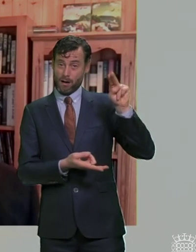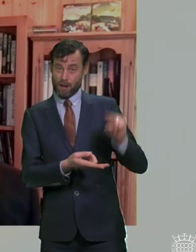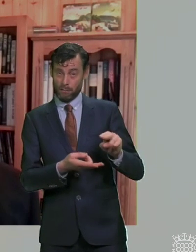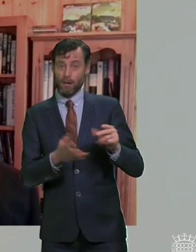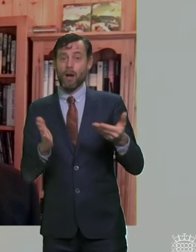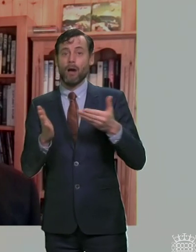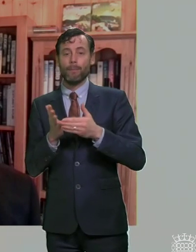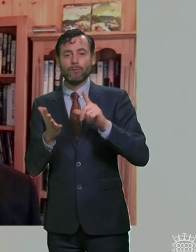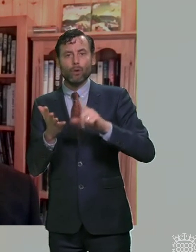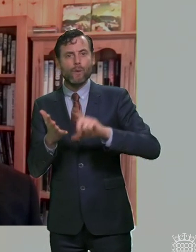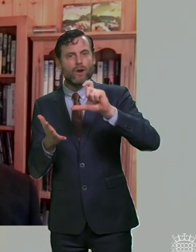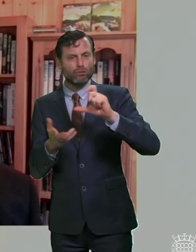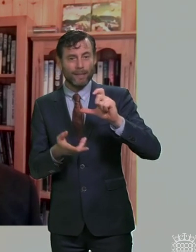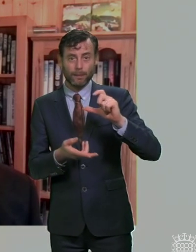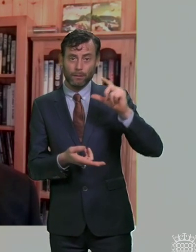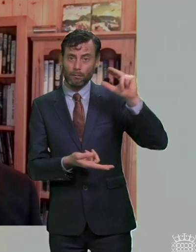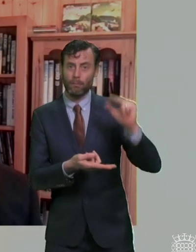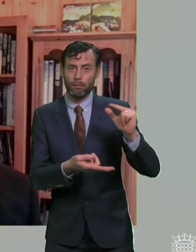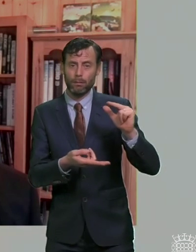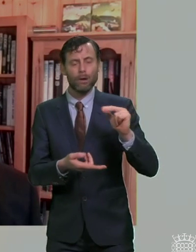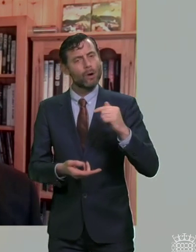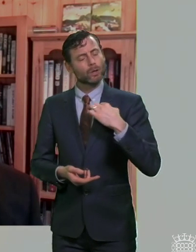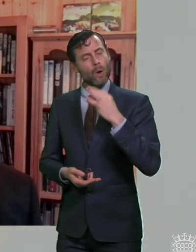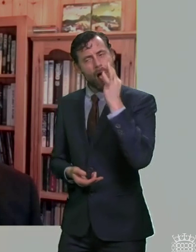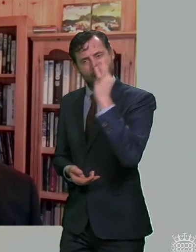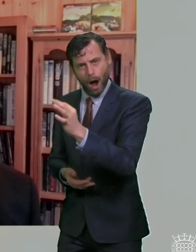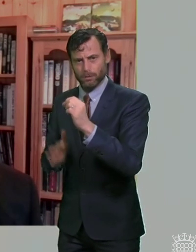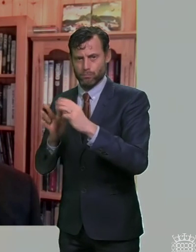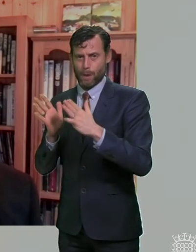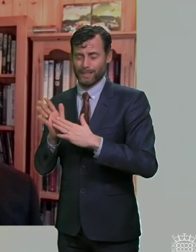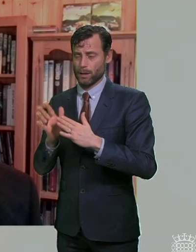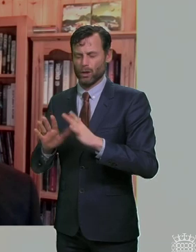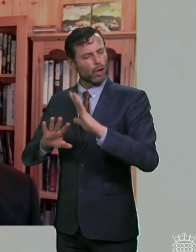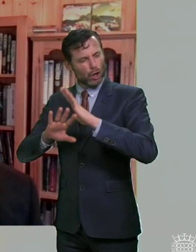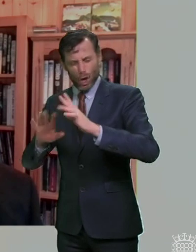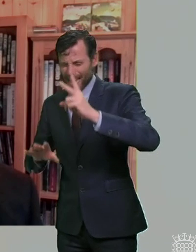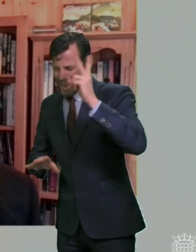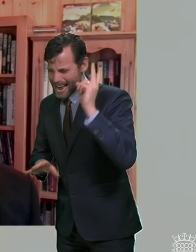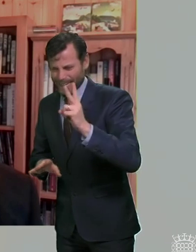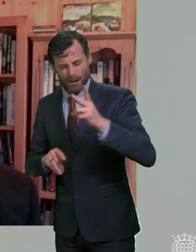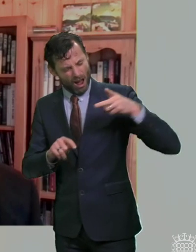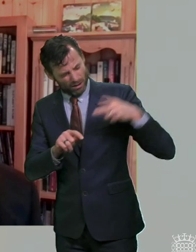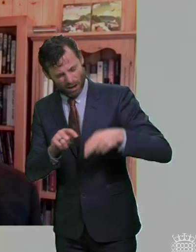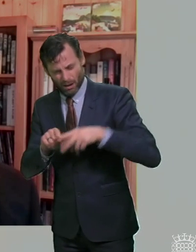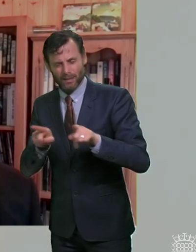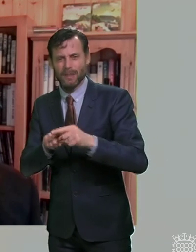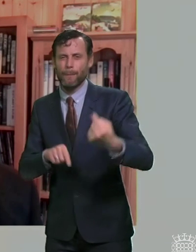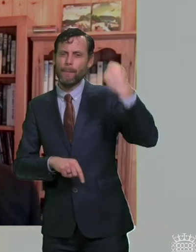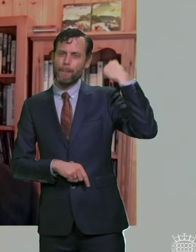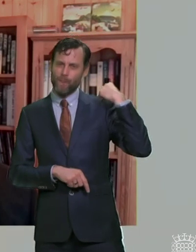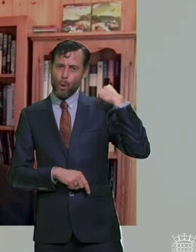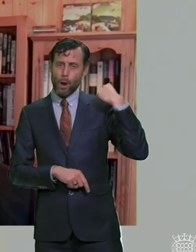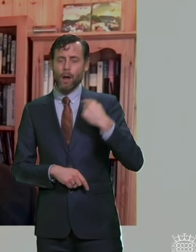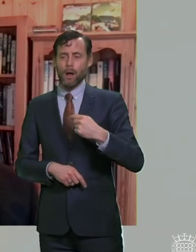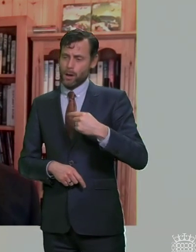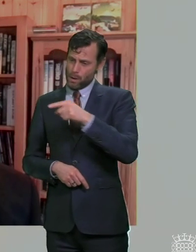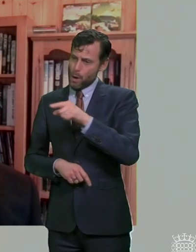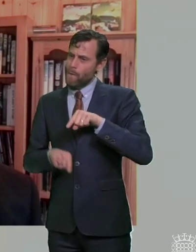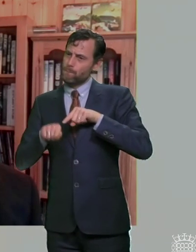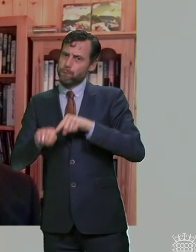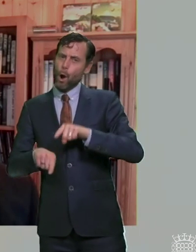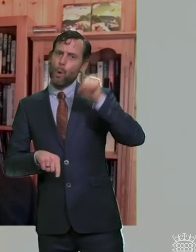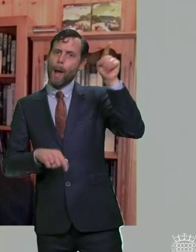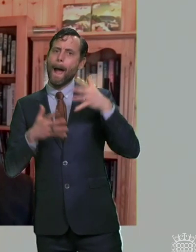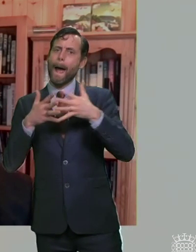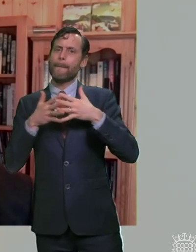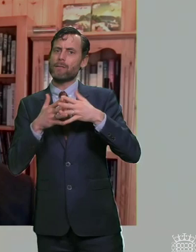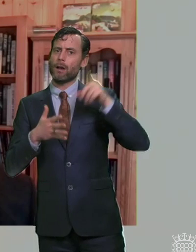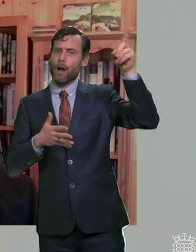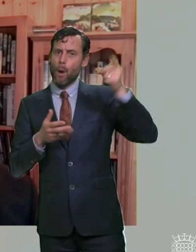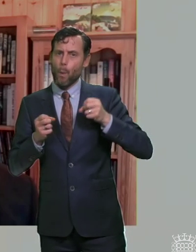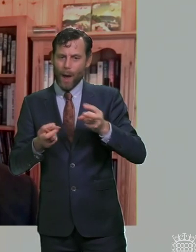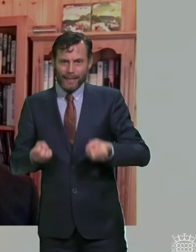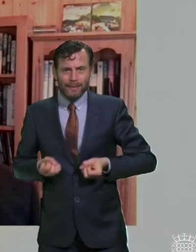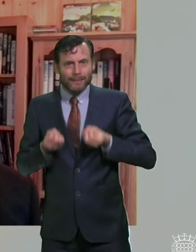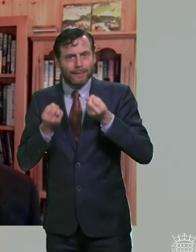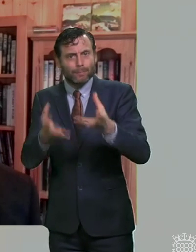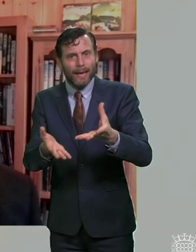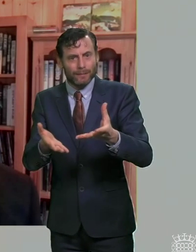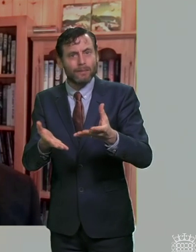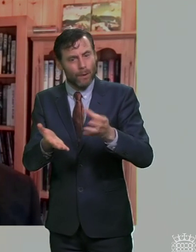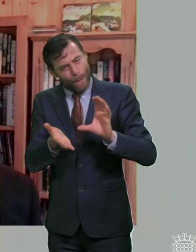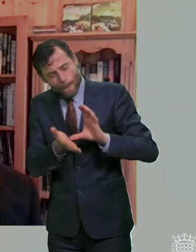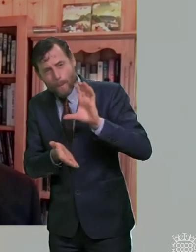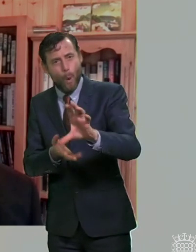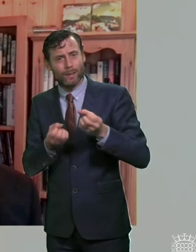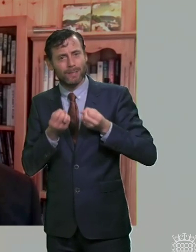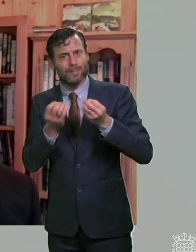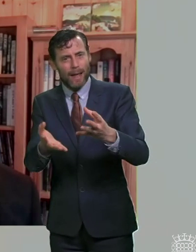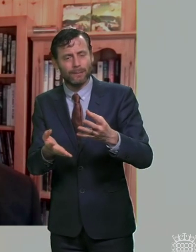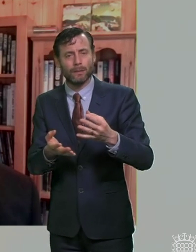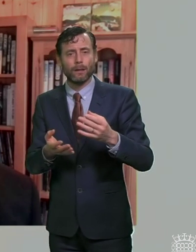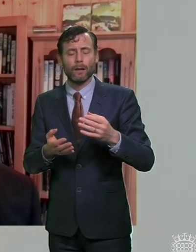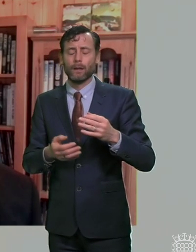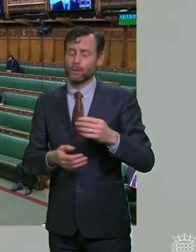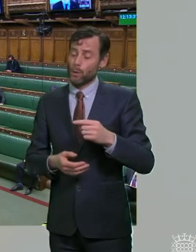Will the Prime Minister rule out a return to Tory austerity cuts and commit to a major fiscal stimulus of at least 5% of GDP, or will he threaten the recovery and leave millions of people worse off?